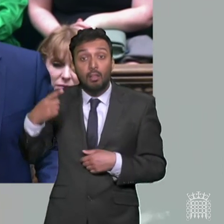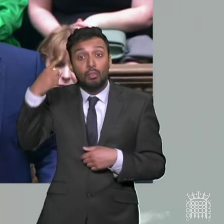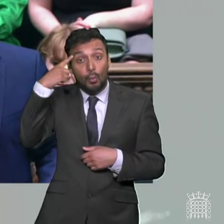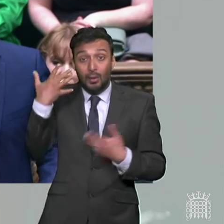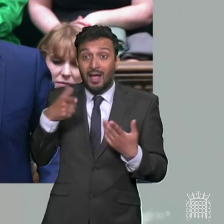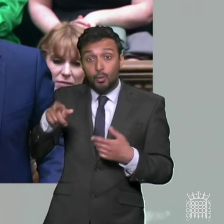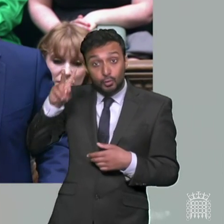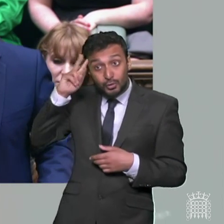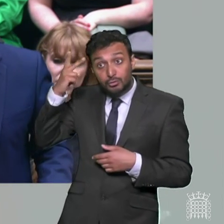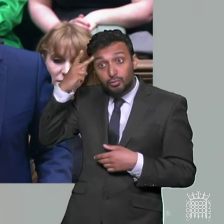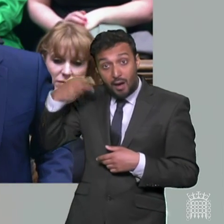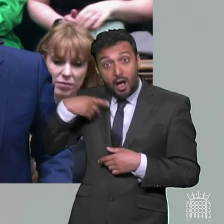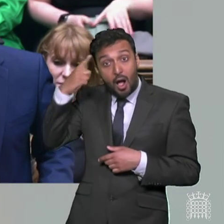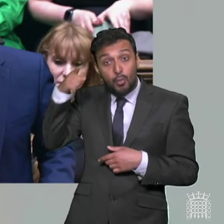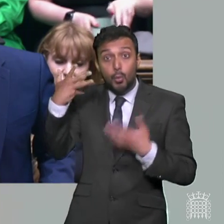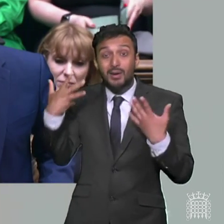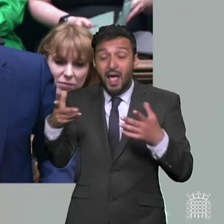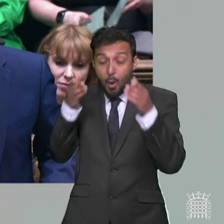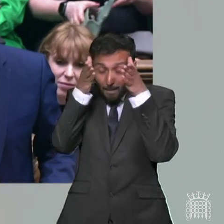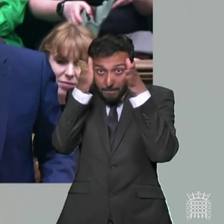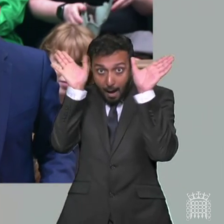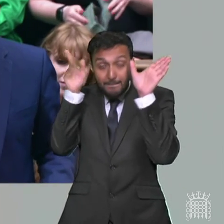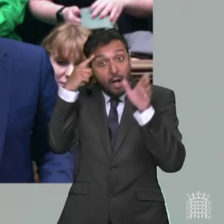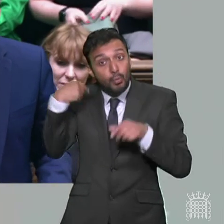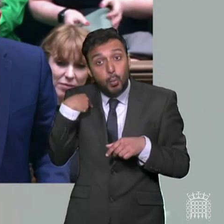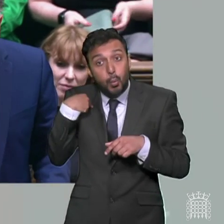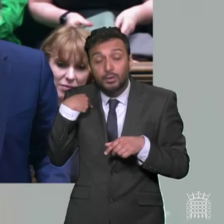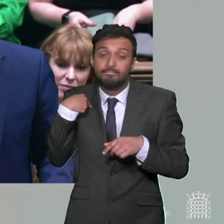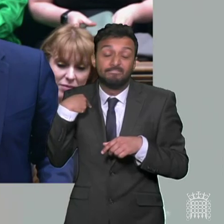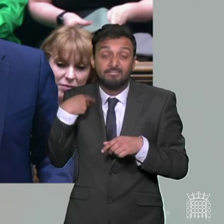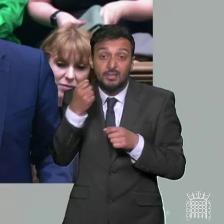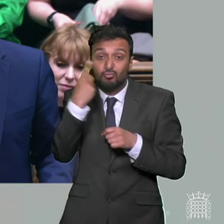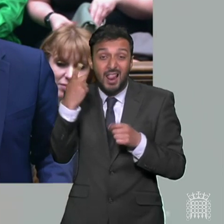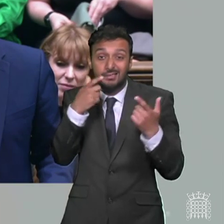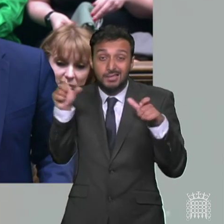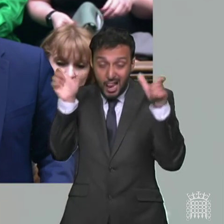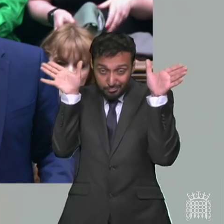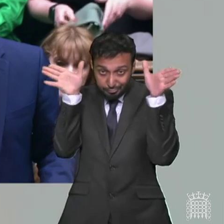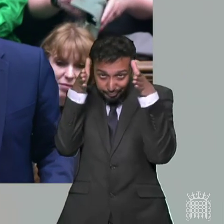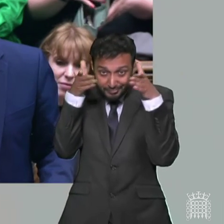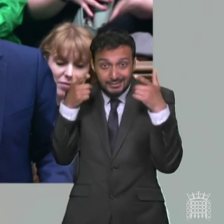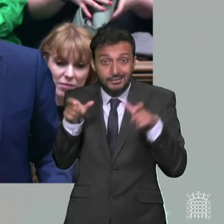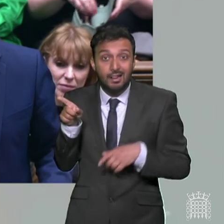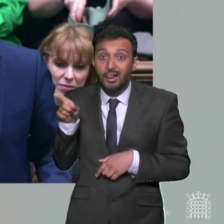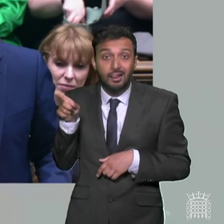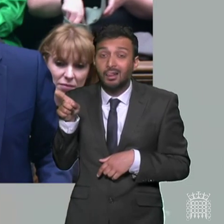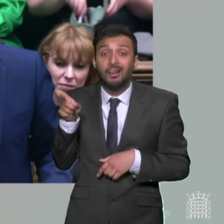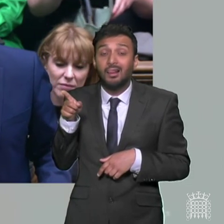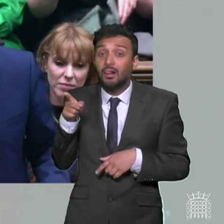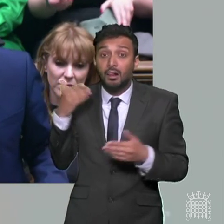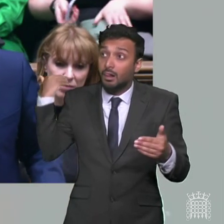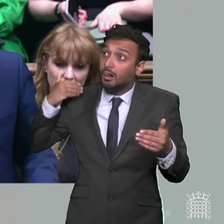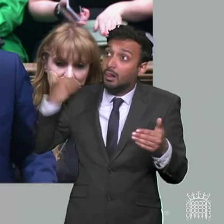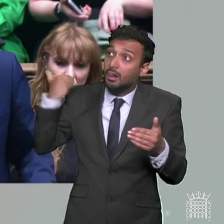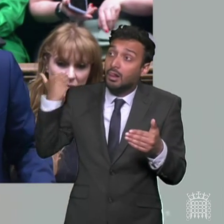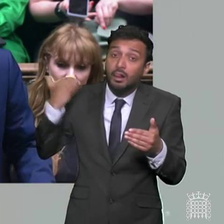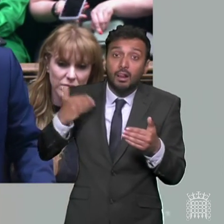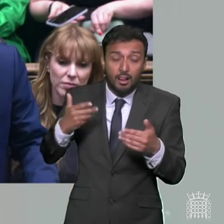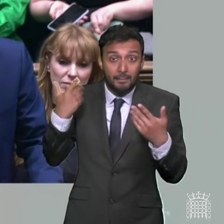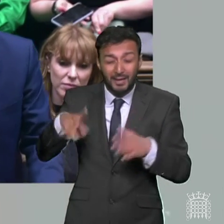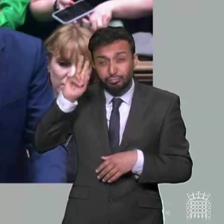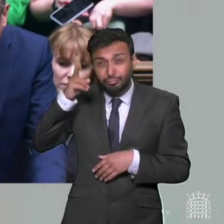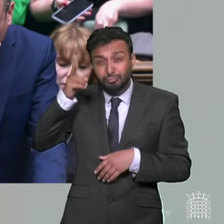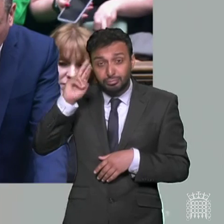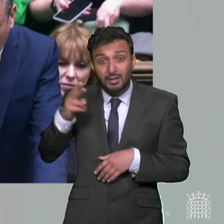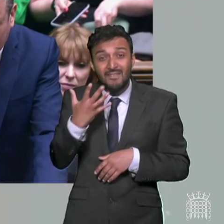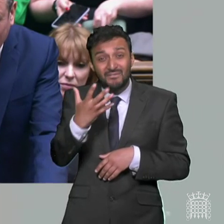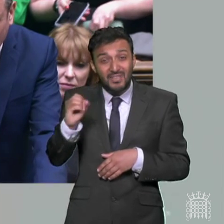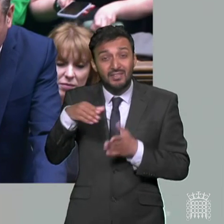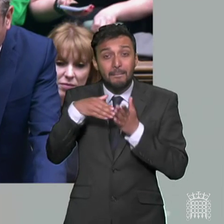The reality is that every day of his dithering and his delay, £53 million has been added to Britain’s household bills.